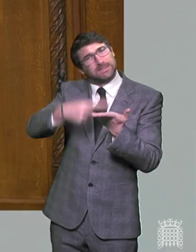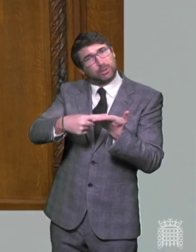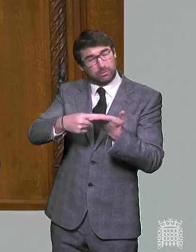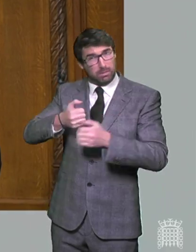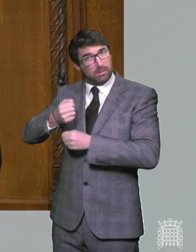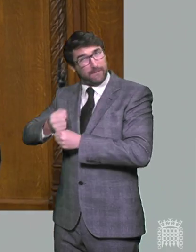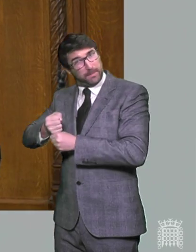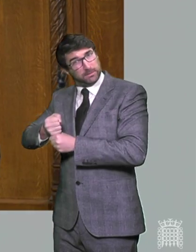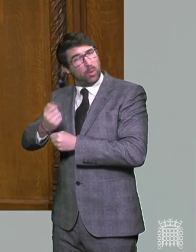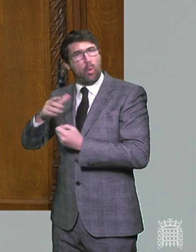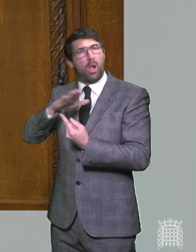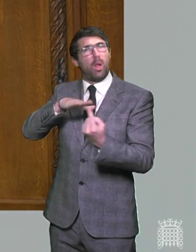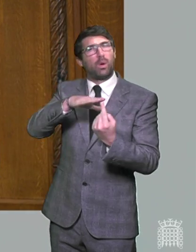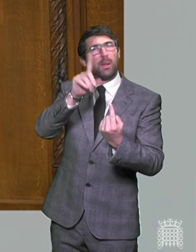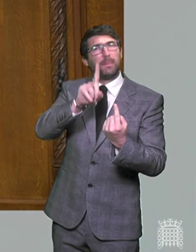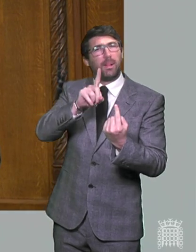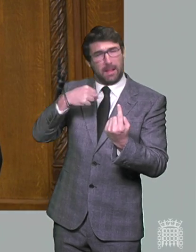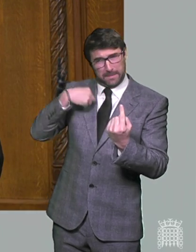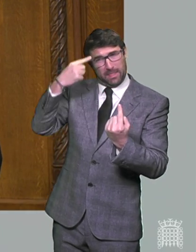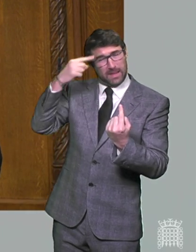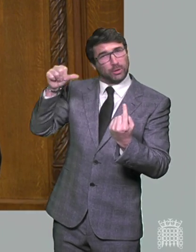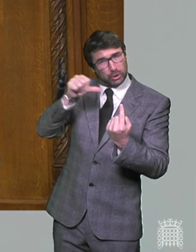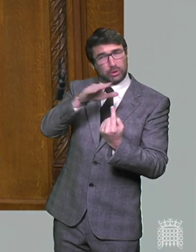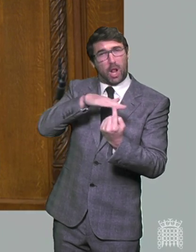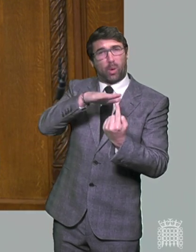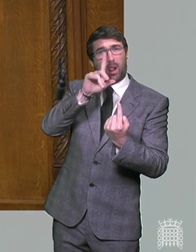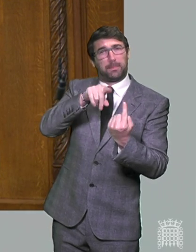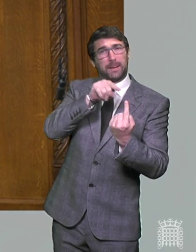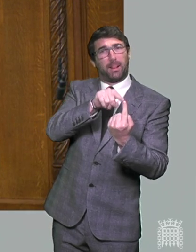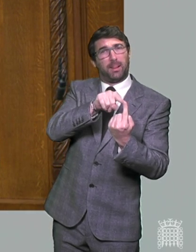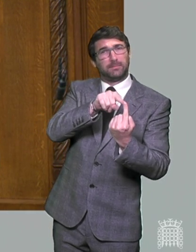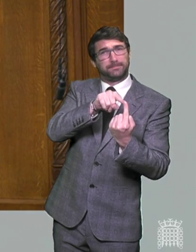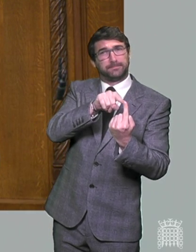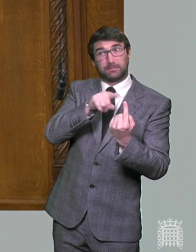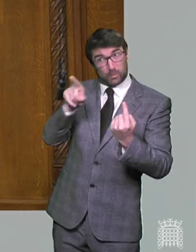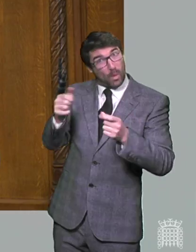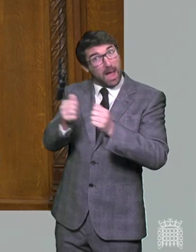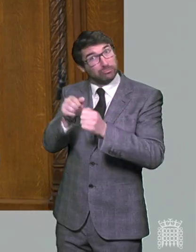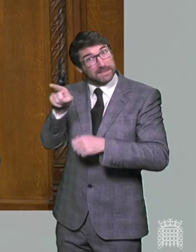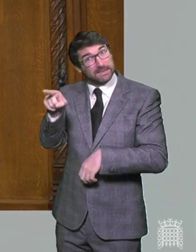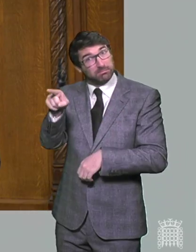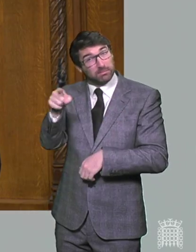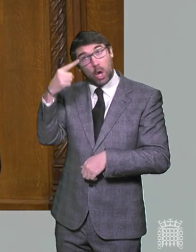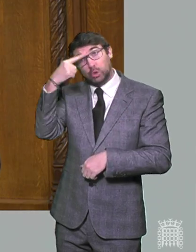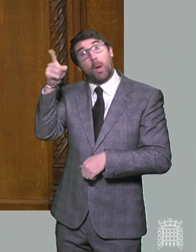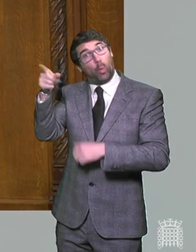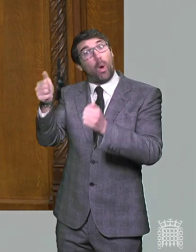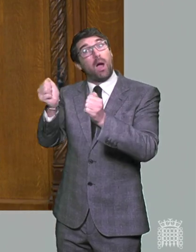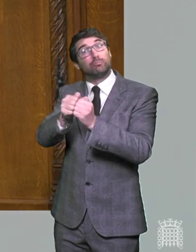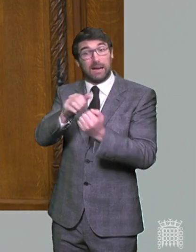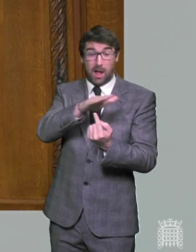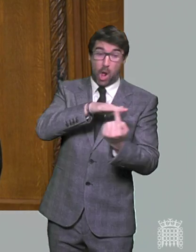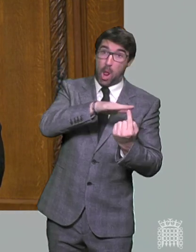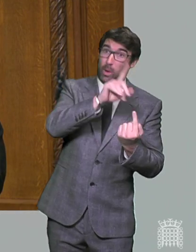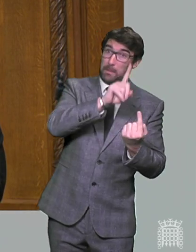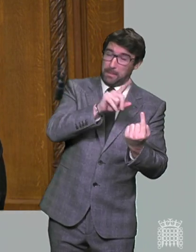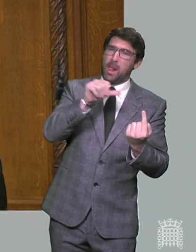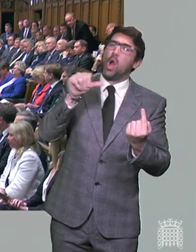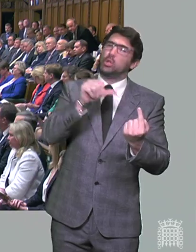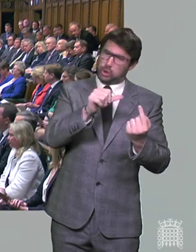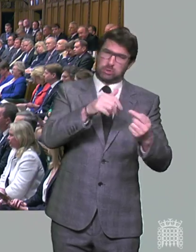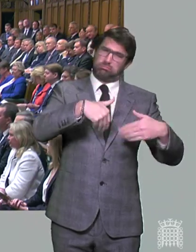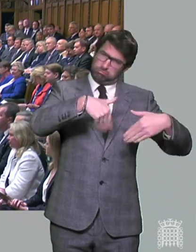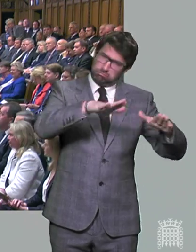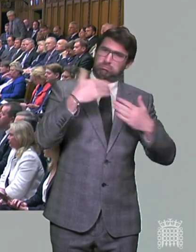If she does, will she end the top-down approach to housing targets and reduce, or preferably remove, the powers of the Planning Inspectorate?